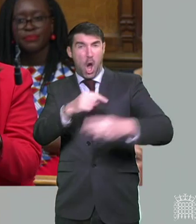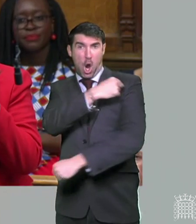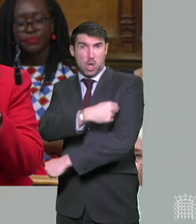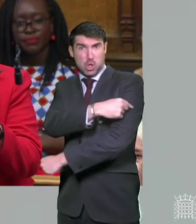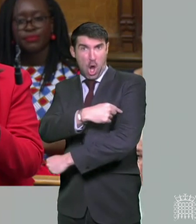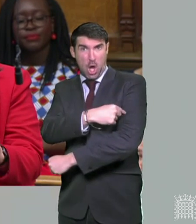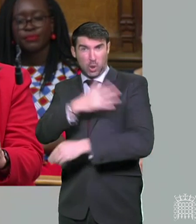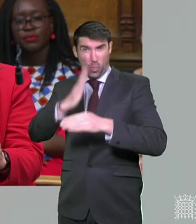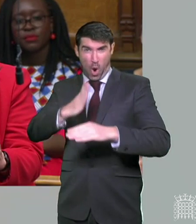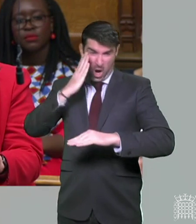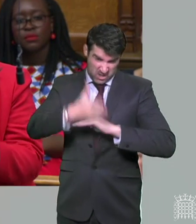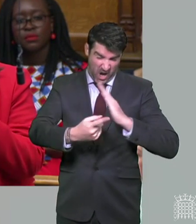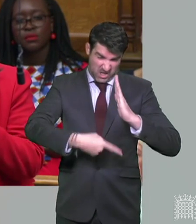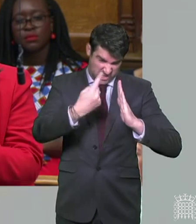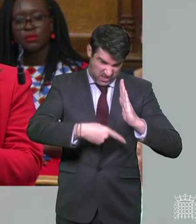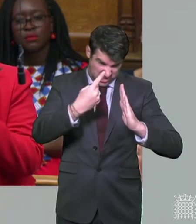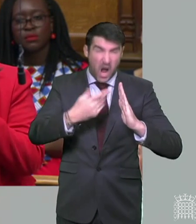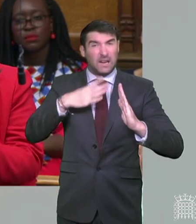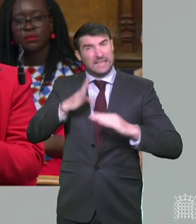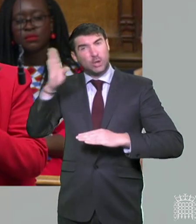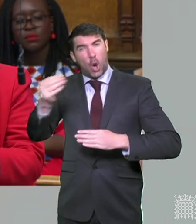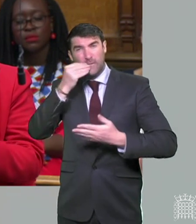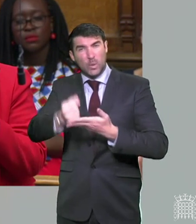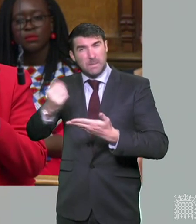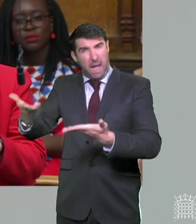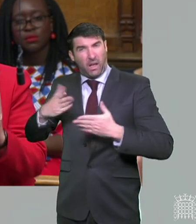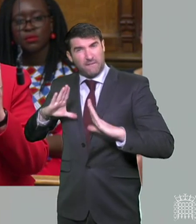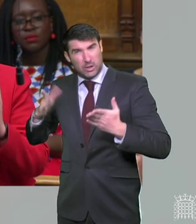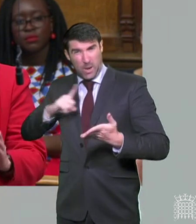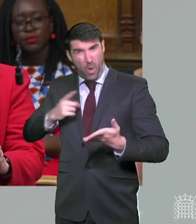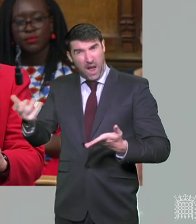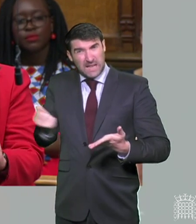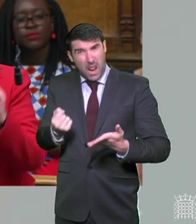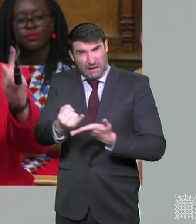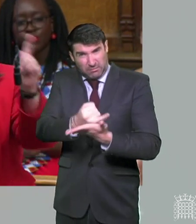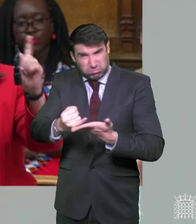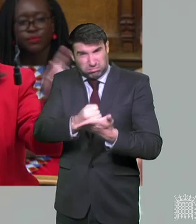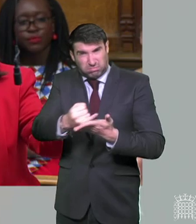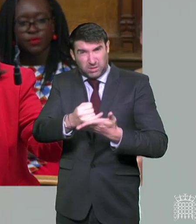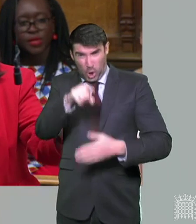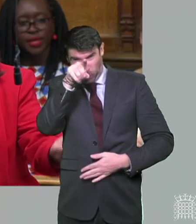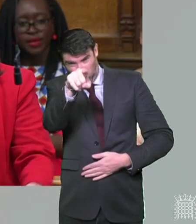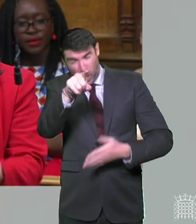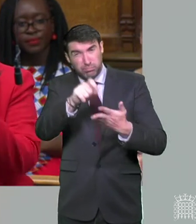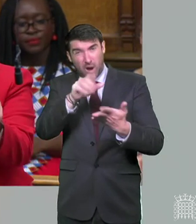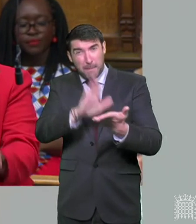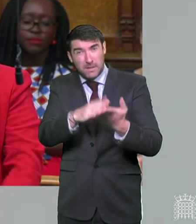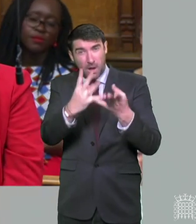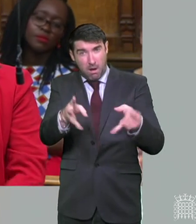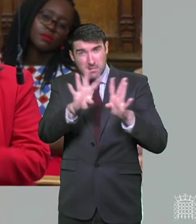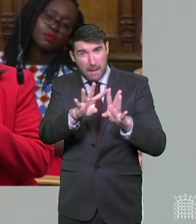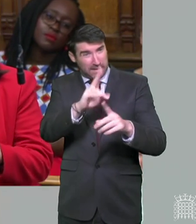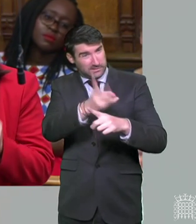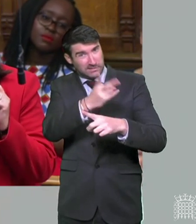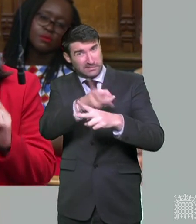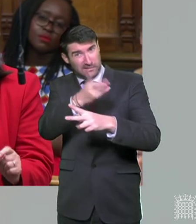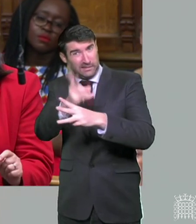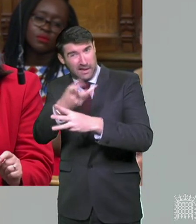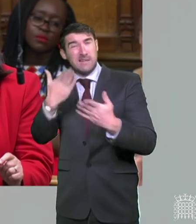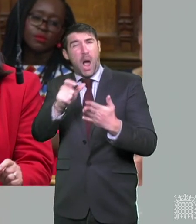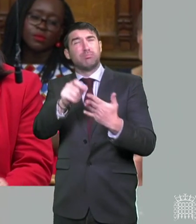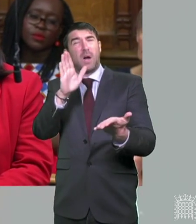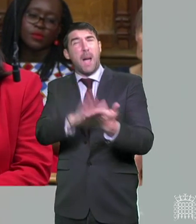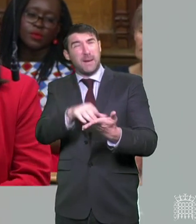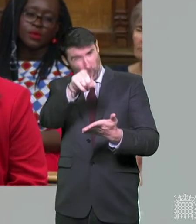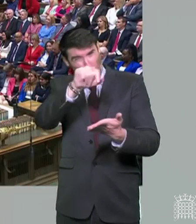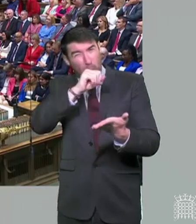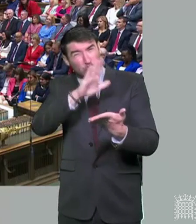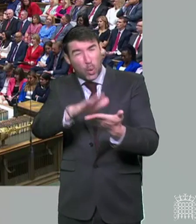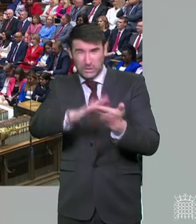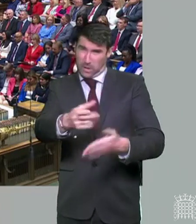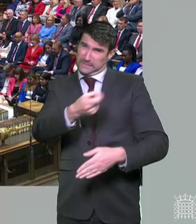Given that the Prime Minister has served in the past three Conservative Governments on that watch, can she explain why we should trust her to deliver?